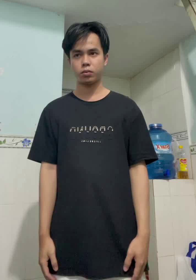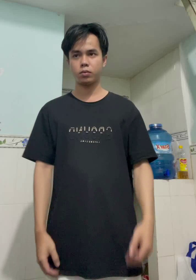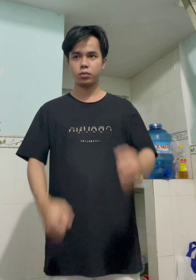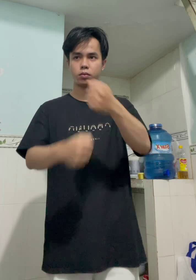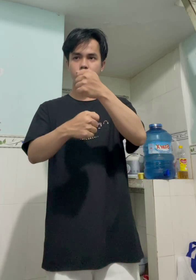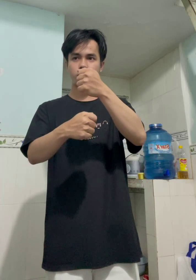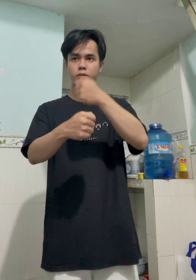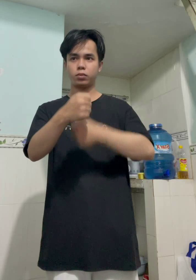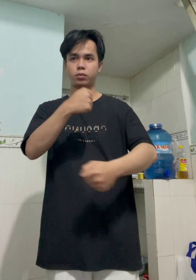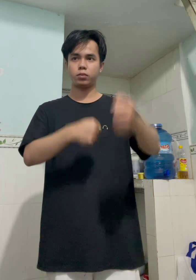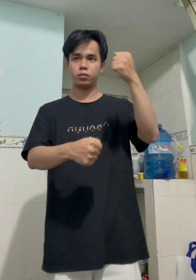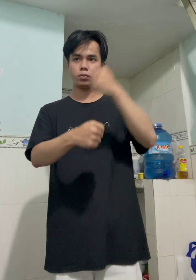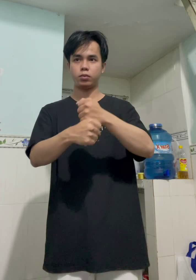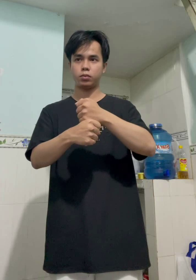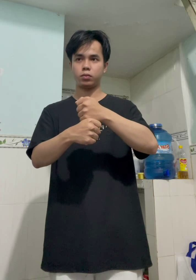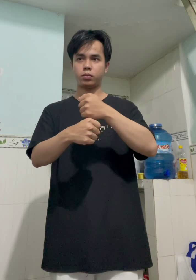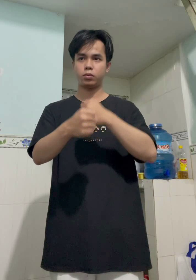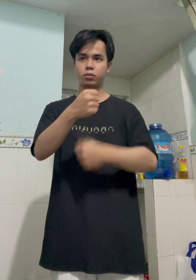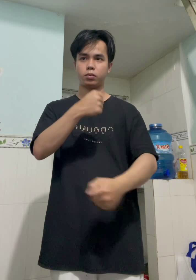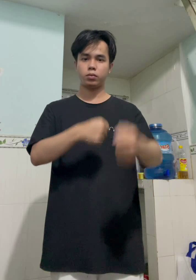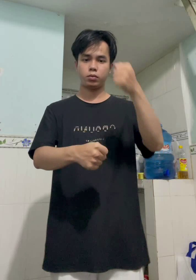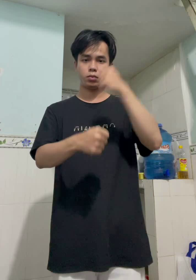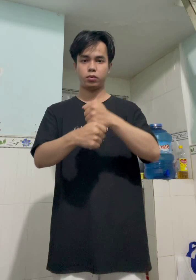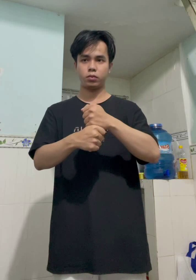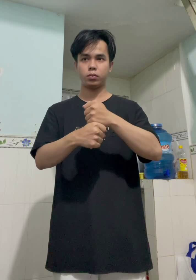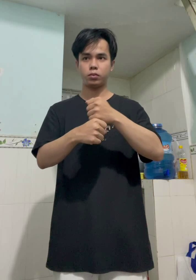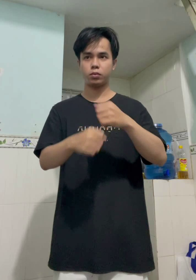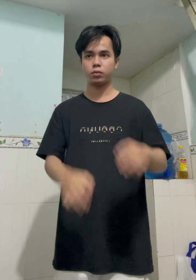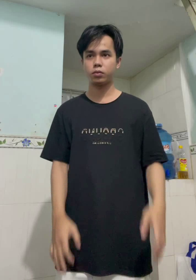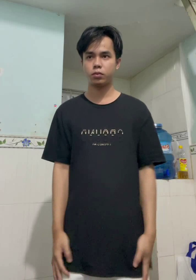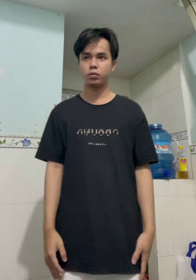quanh nam